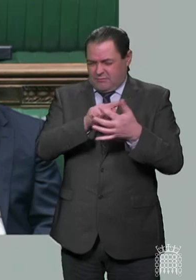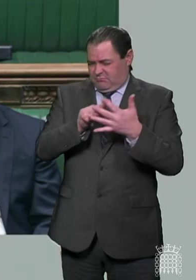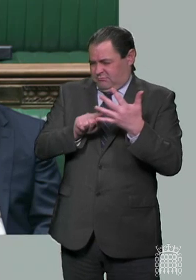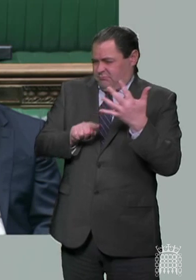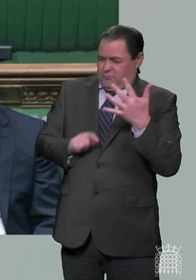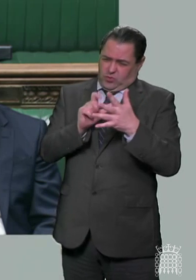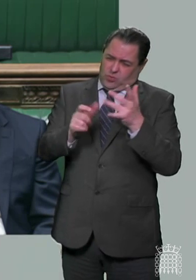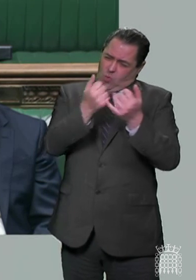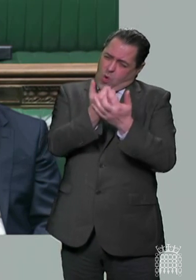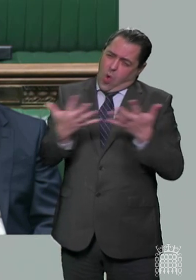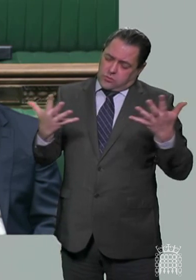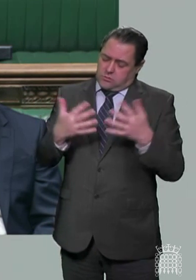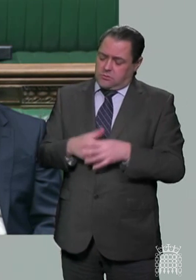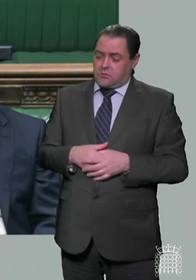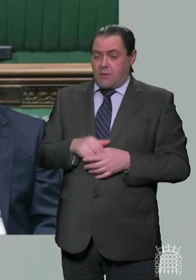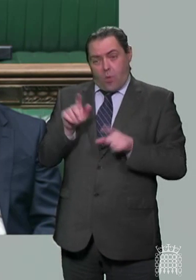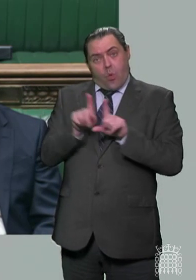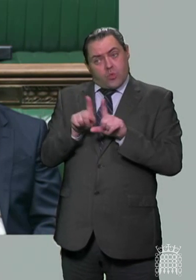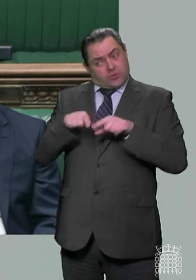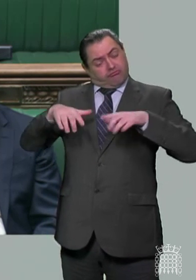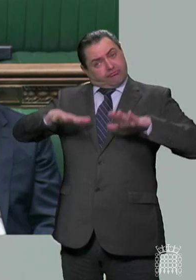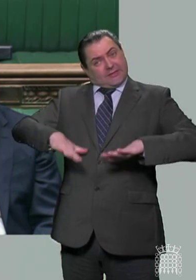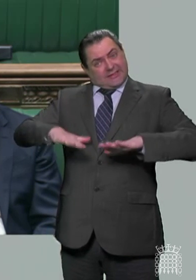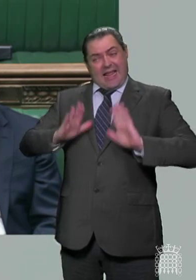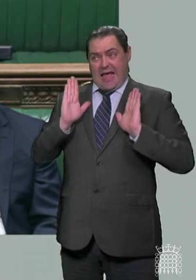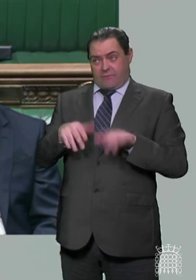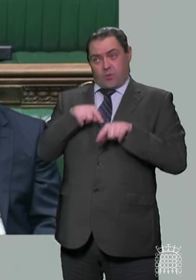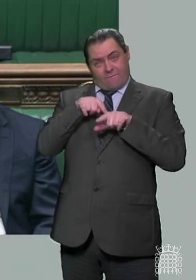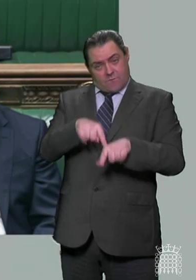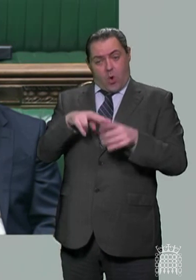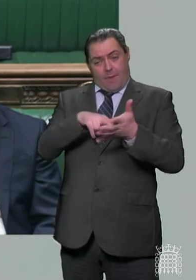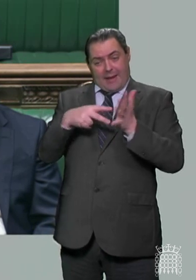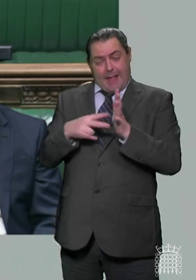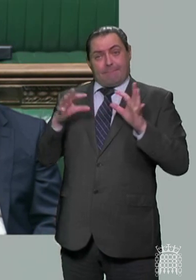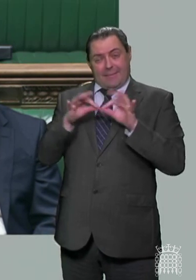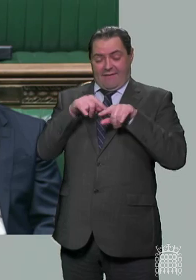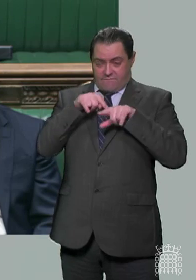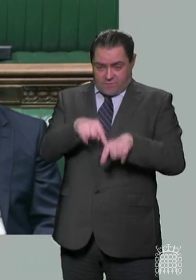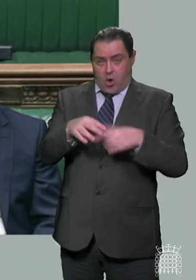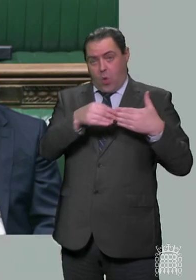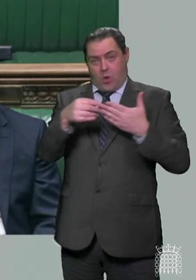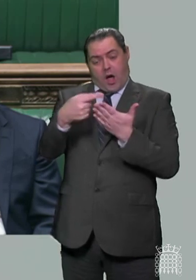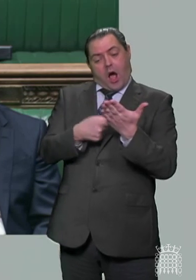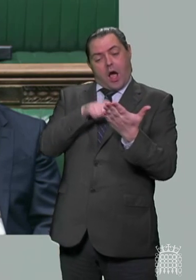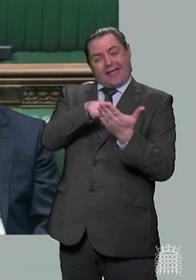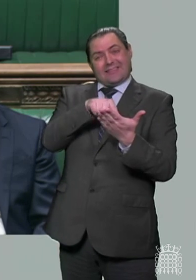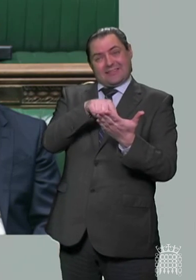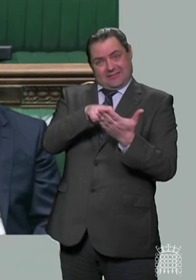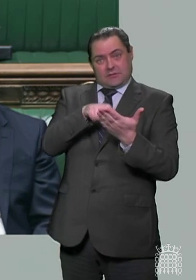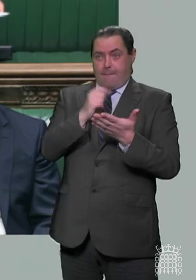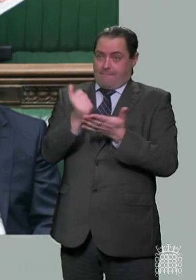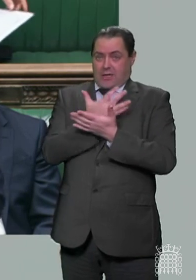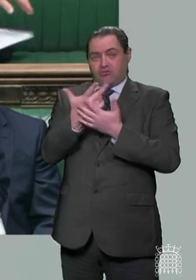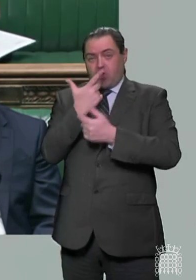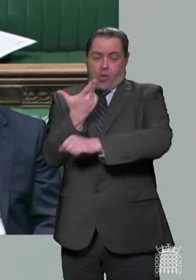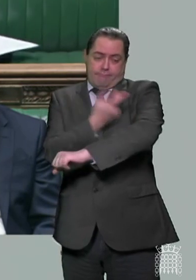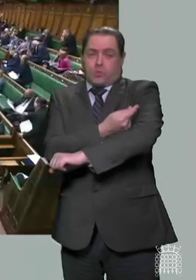But fundamentally, there is also a job for this country: to follow plan B and the guidance that we put in place and get boosted.